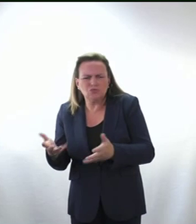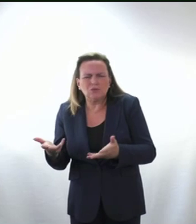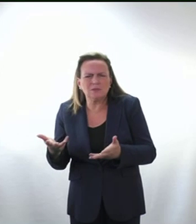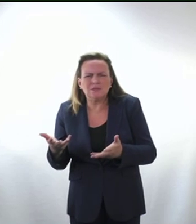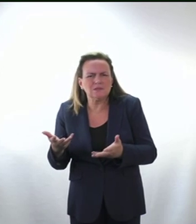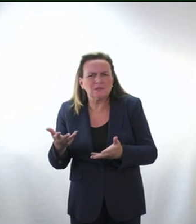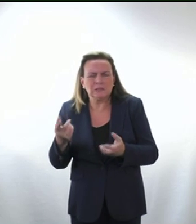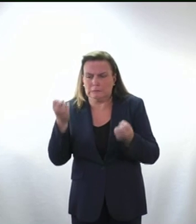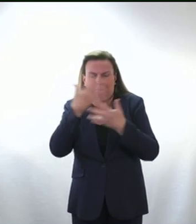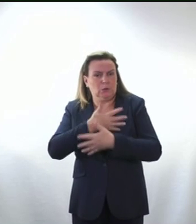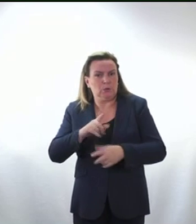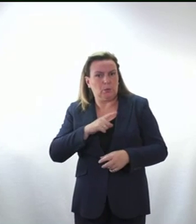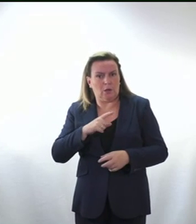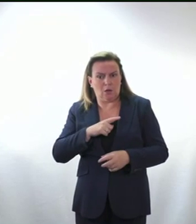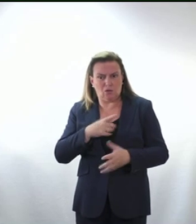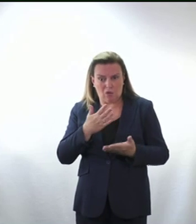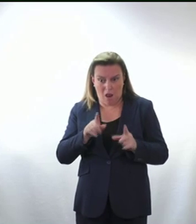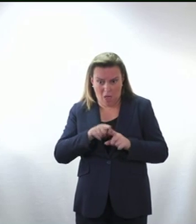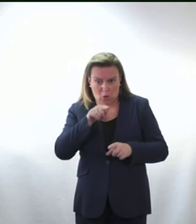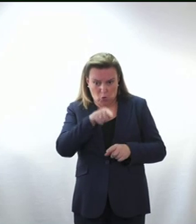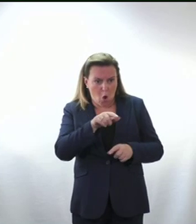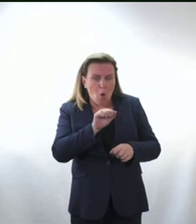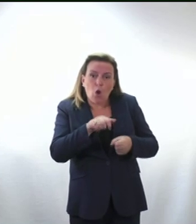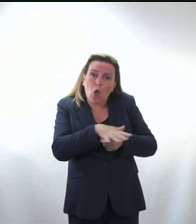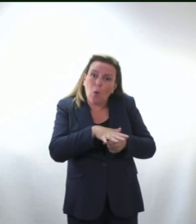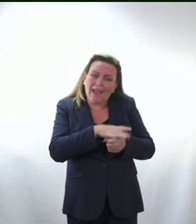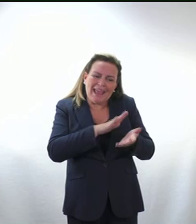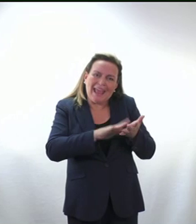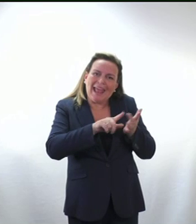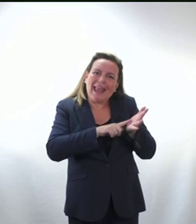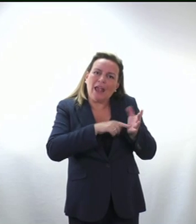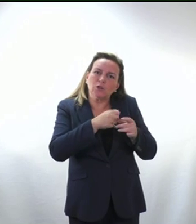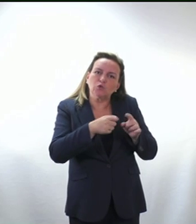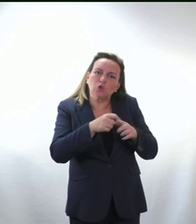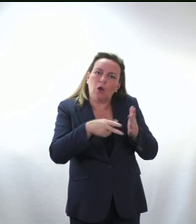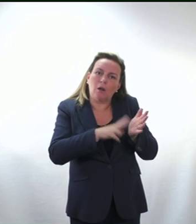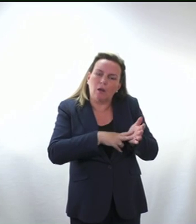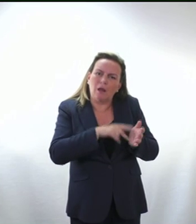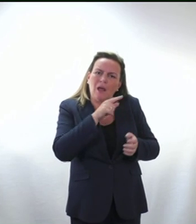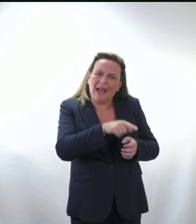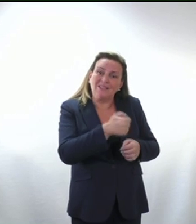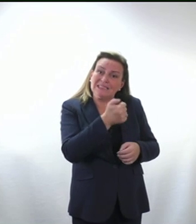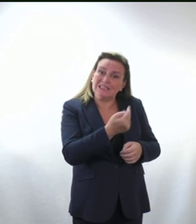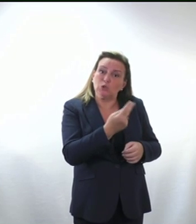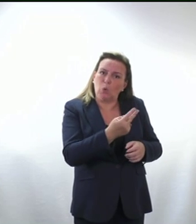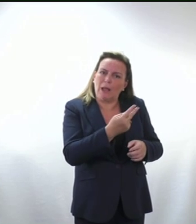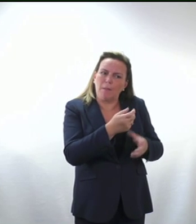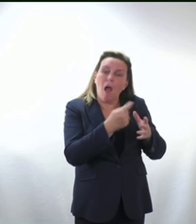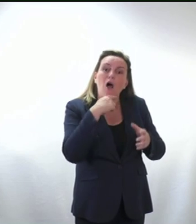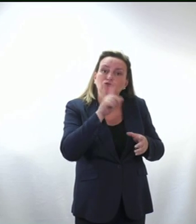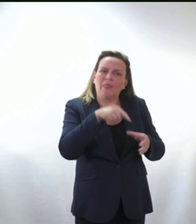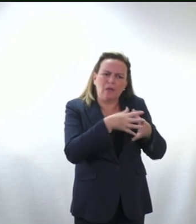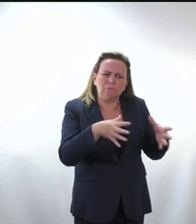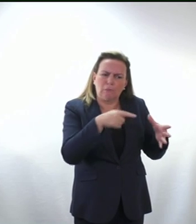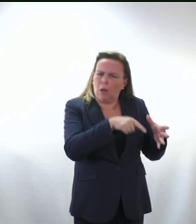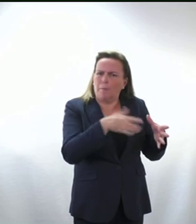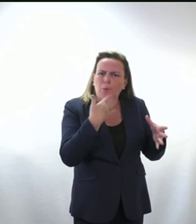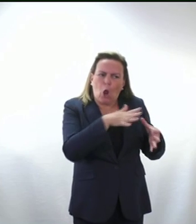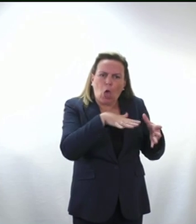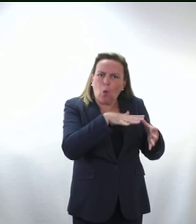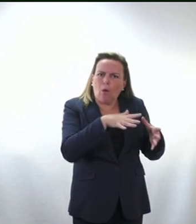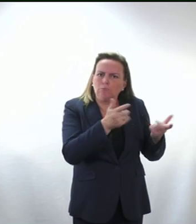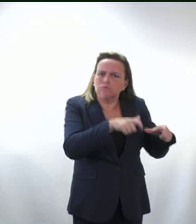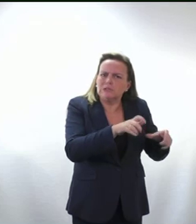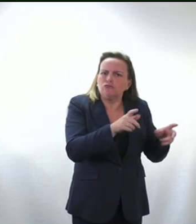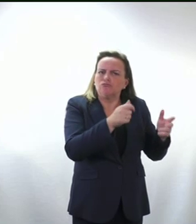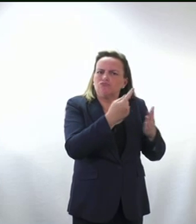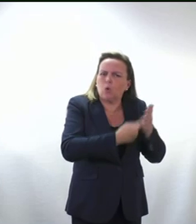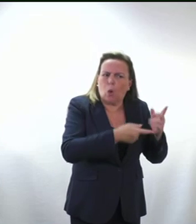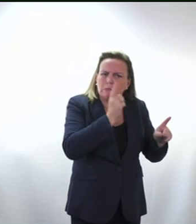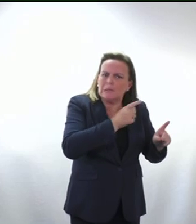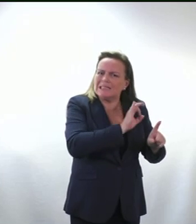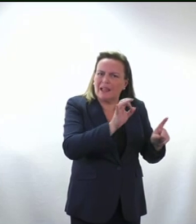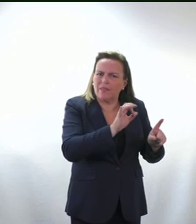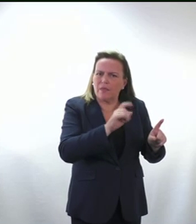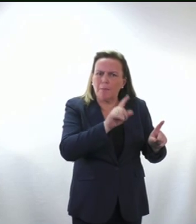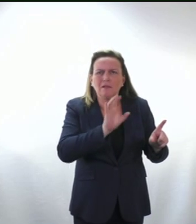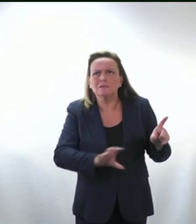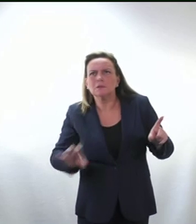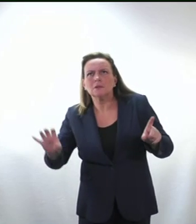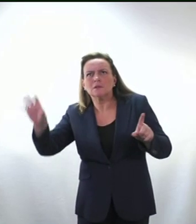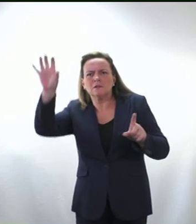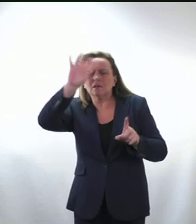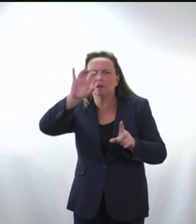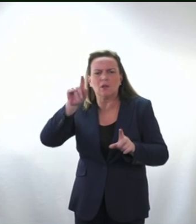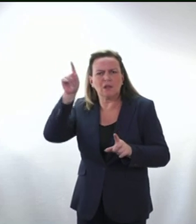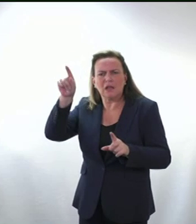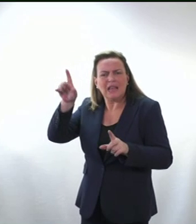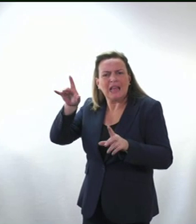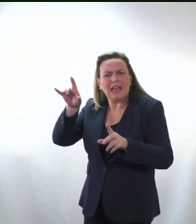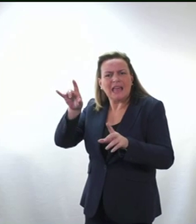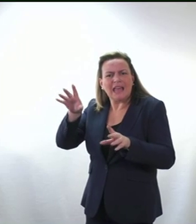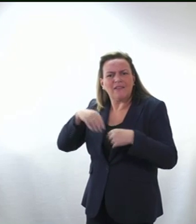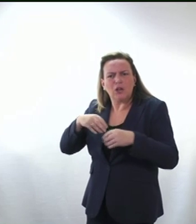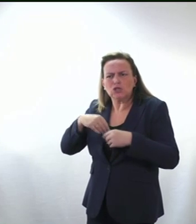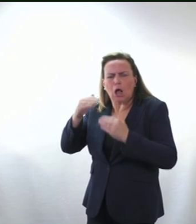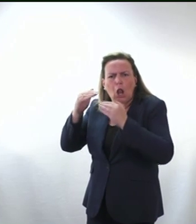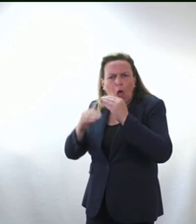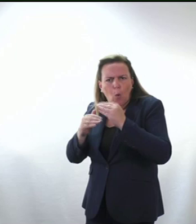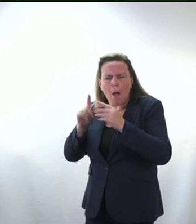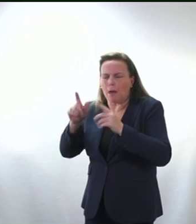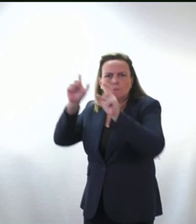For example, in the Prime Minister’s own local authority of Hillingdon, today there are 62 cases per 100,000, yet no local restrictions, but in 20 local areas across England, restrictions were imposed when infection rates were much lower.